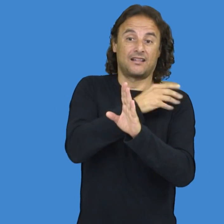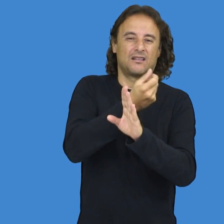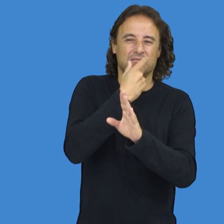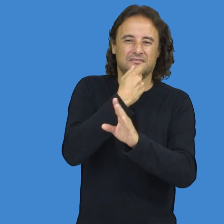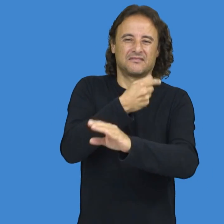droga